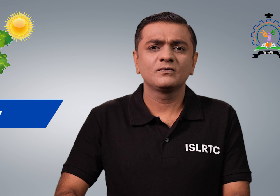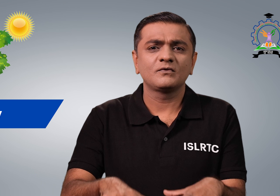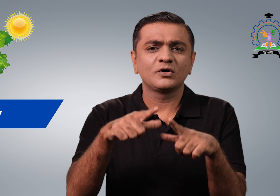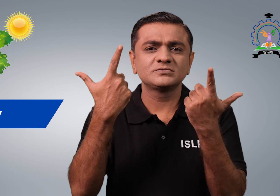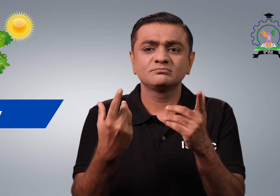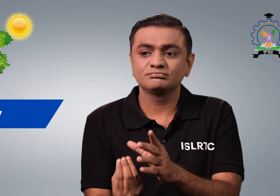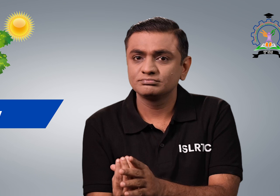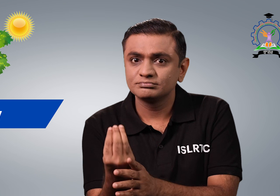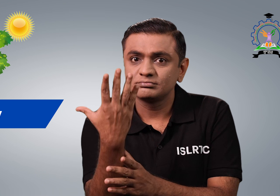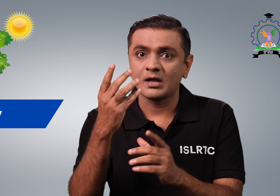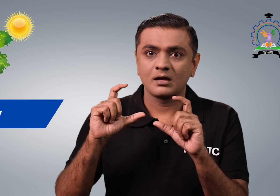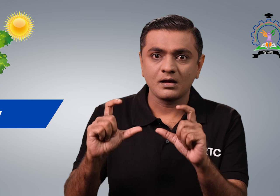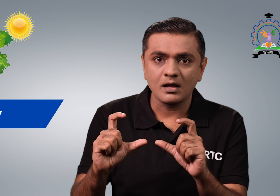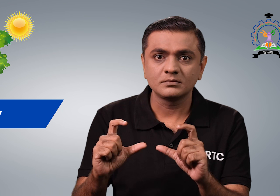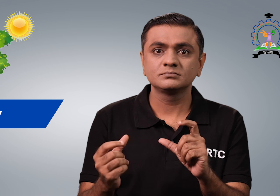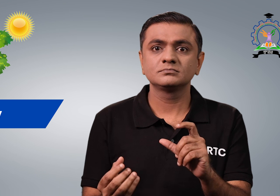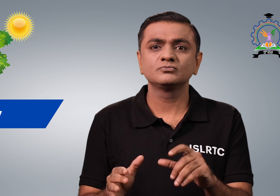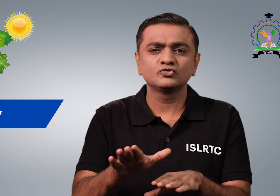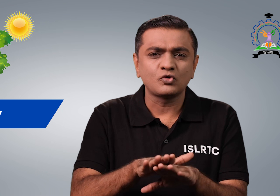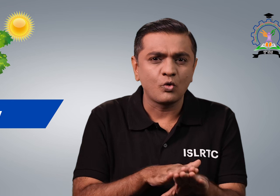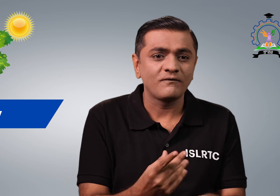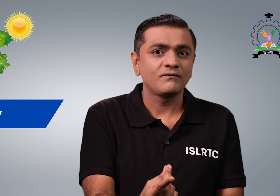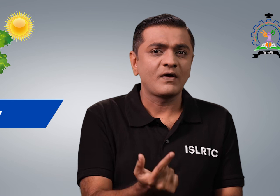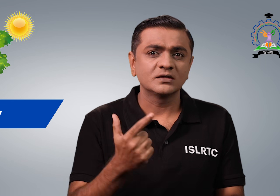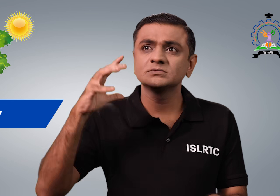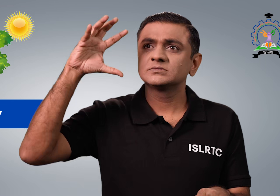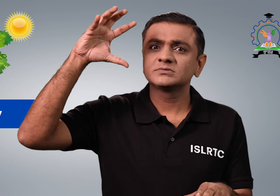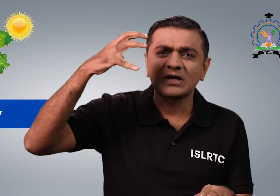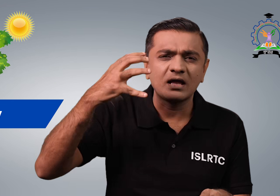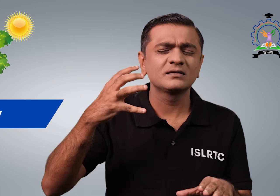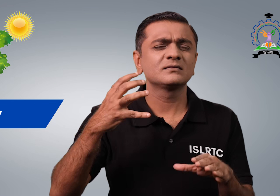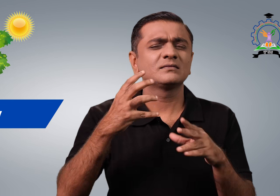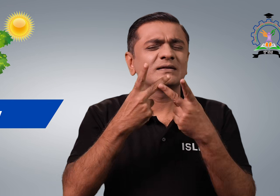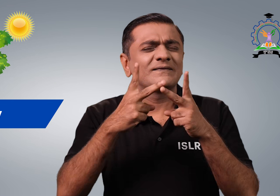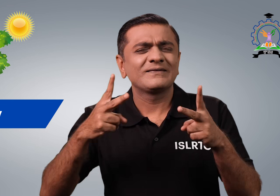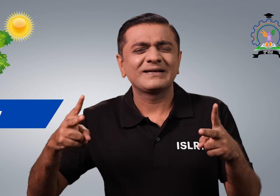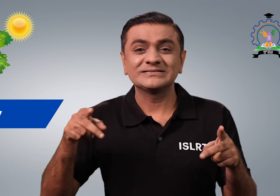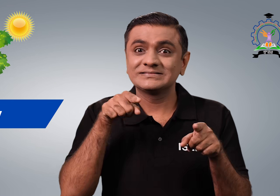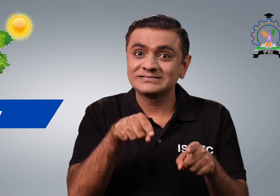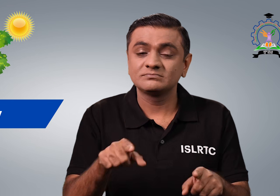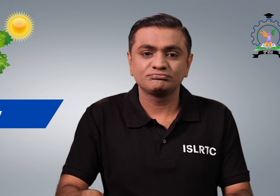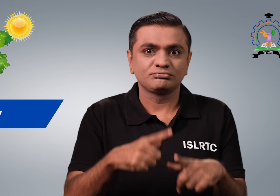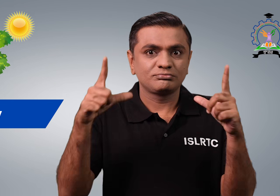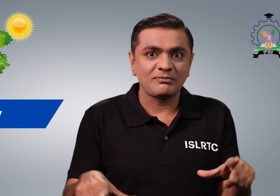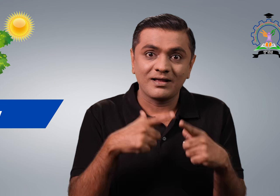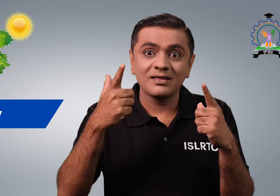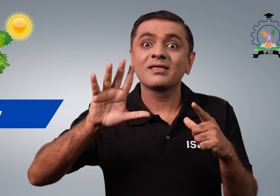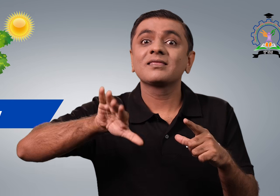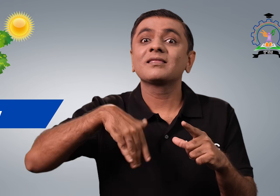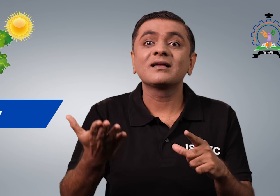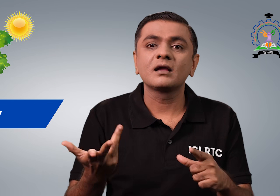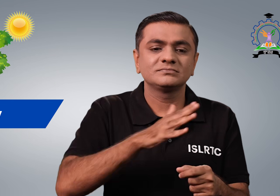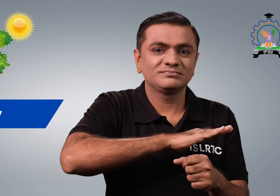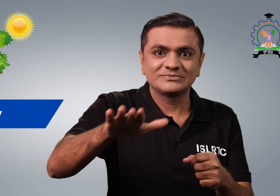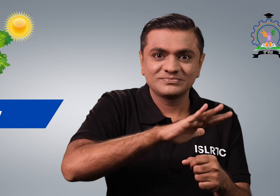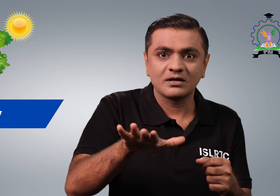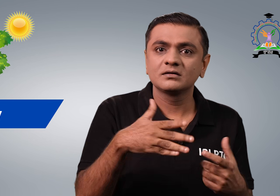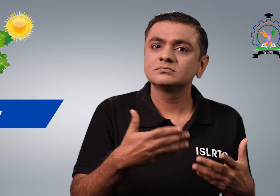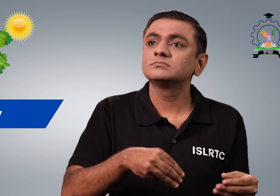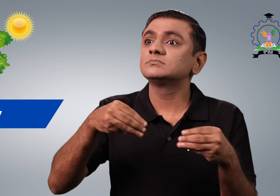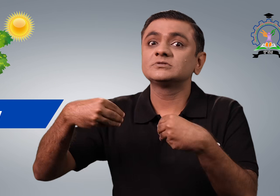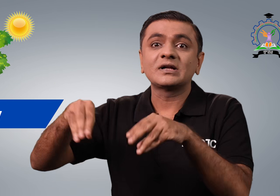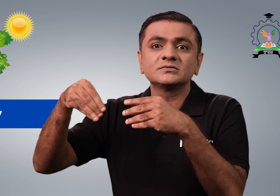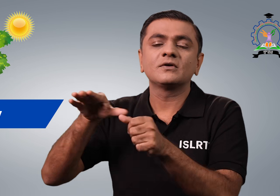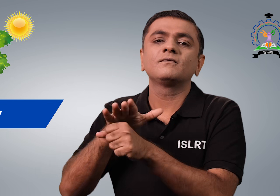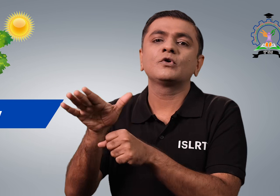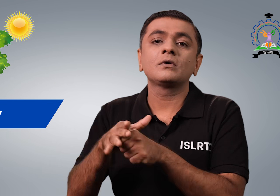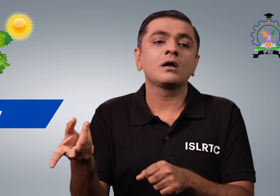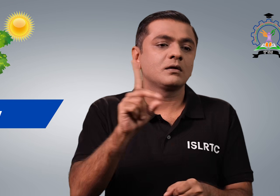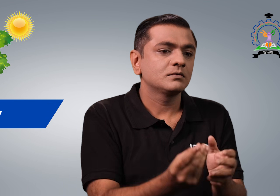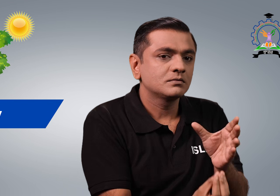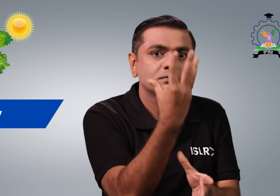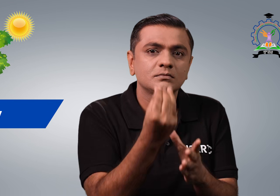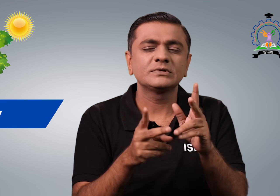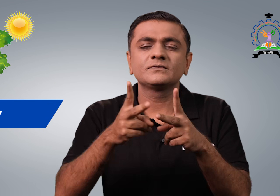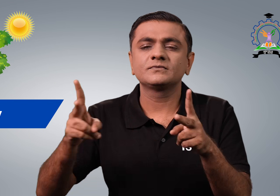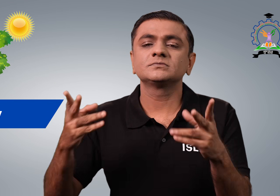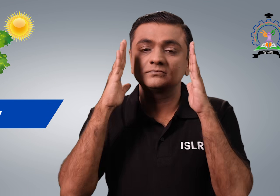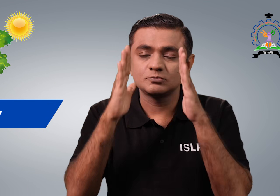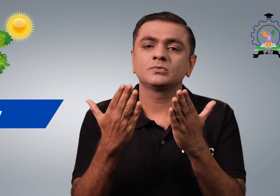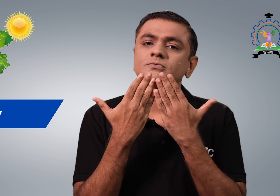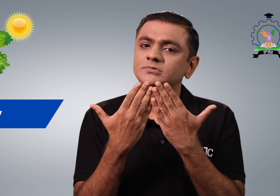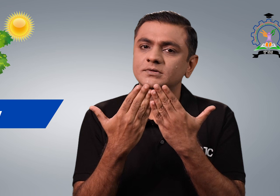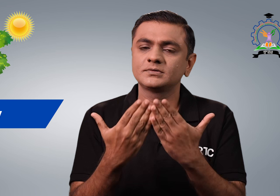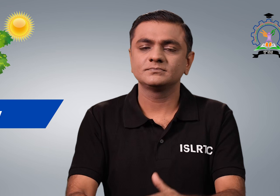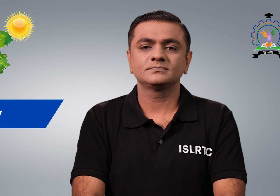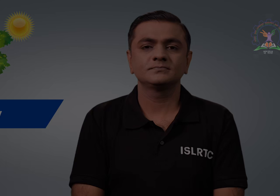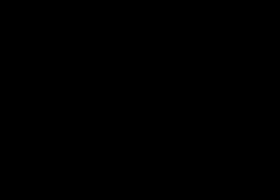Forestry is the study of taking care of trees in forests in relation to environment, cutting of trees to obtain wood, regrowing trees, etc.